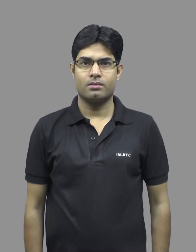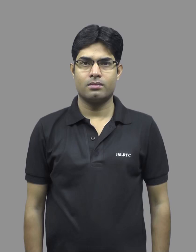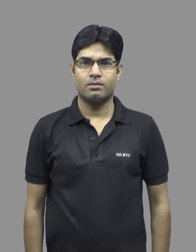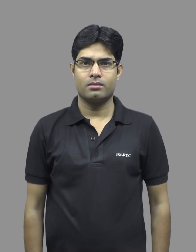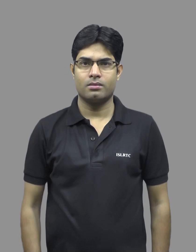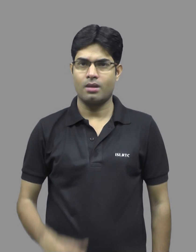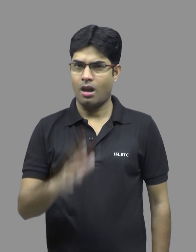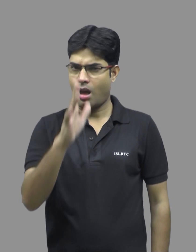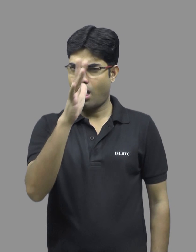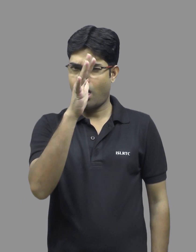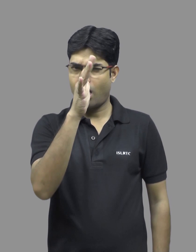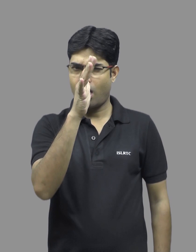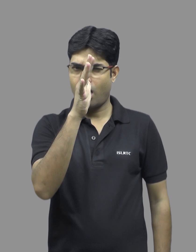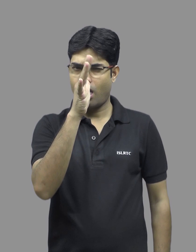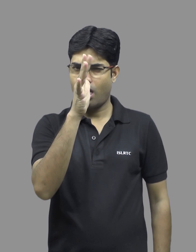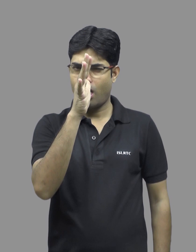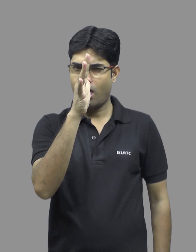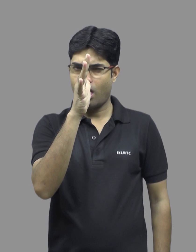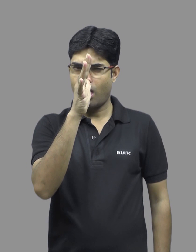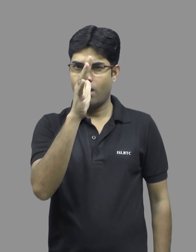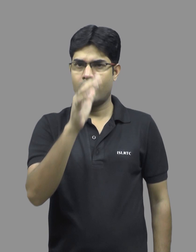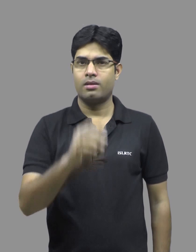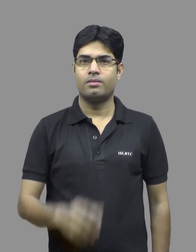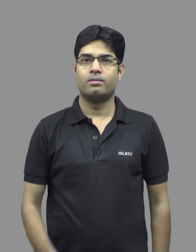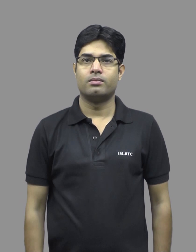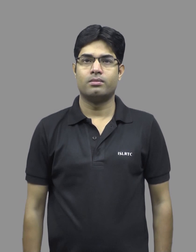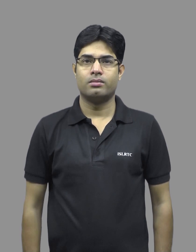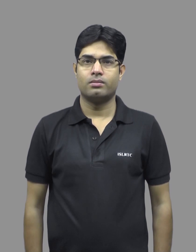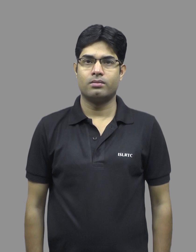Fake